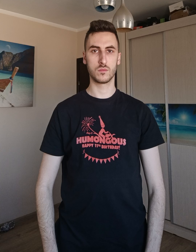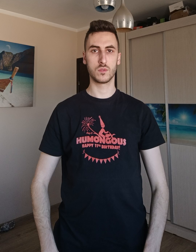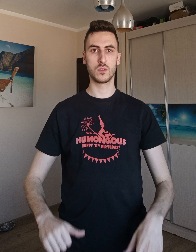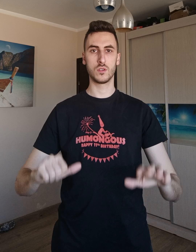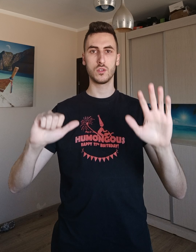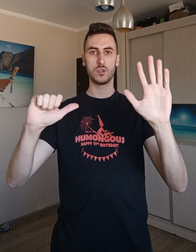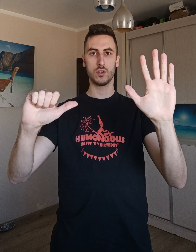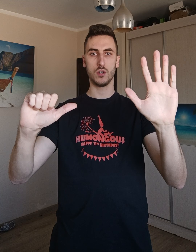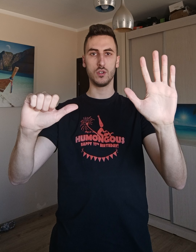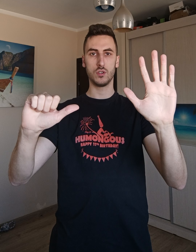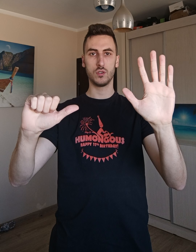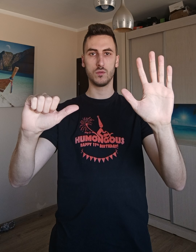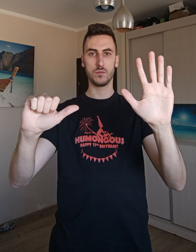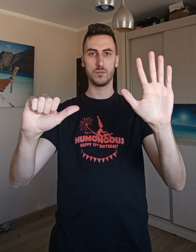שש